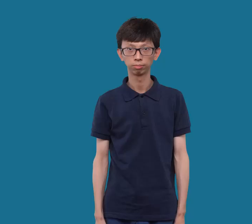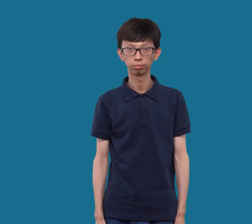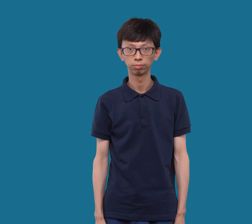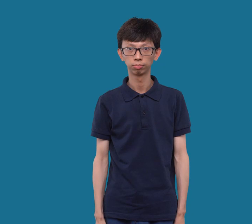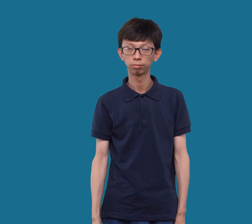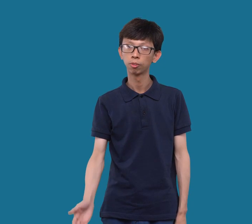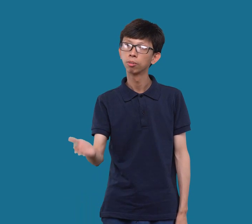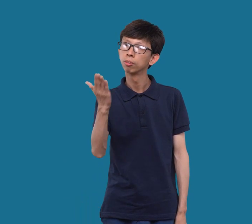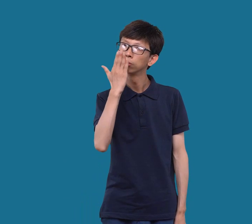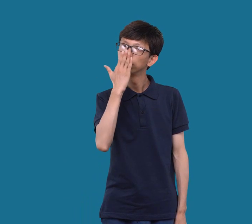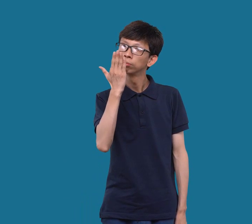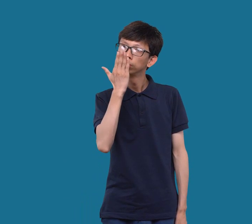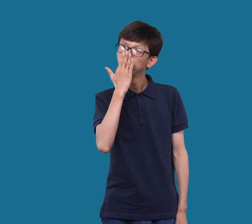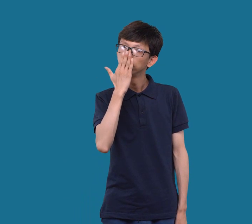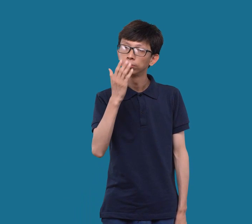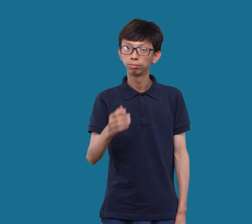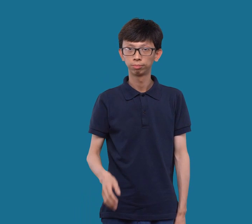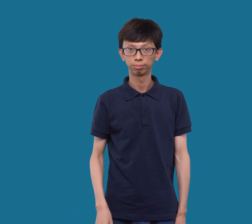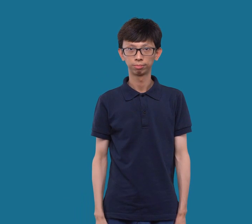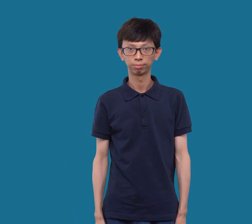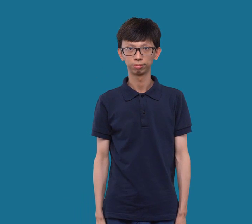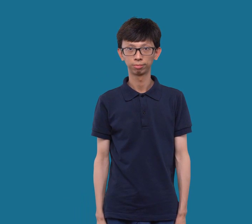thơm